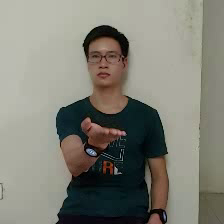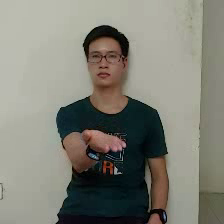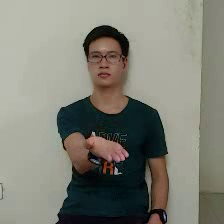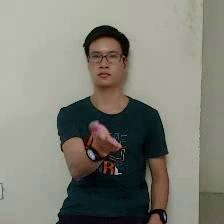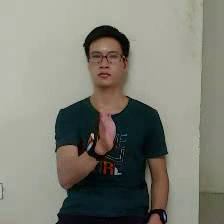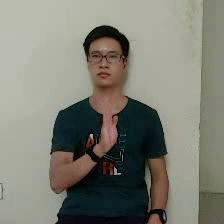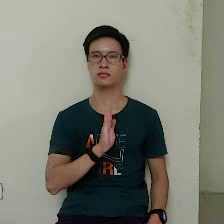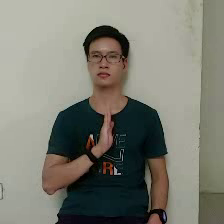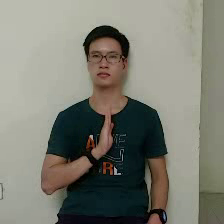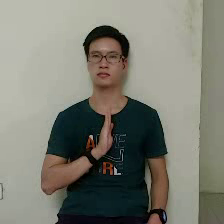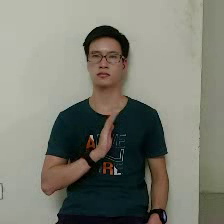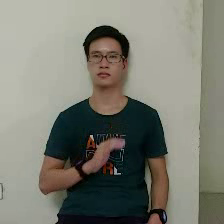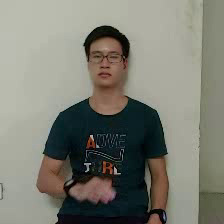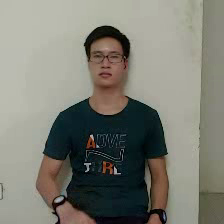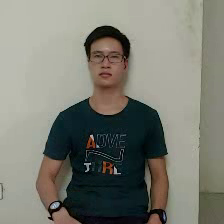Xin phép